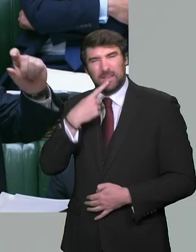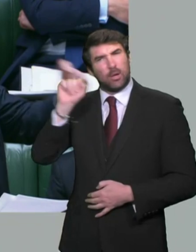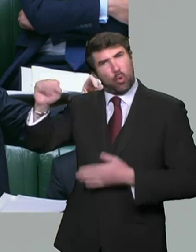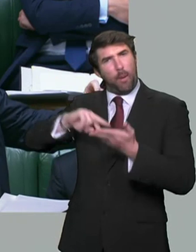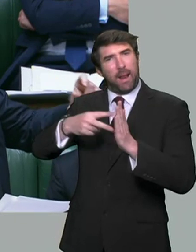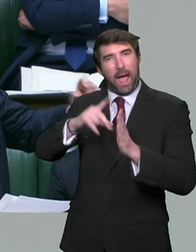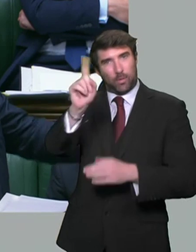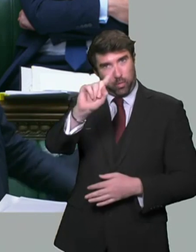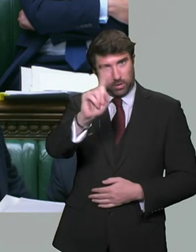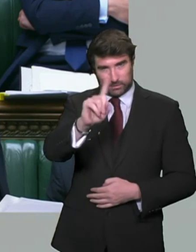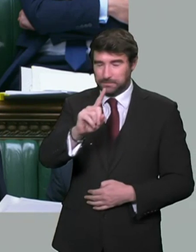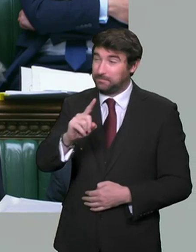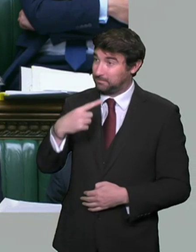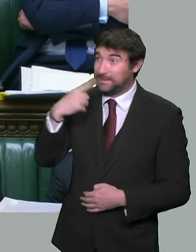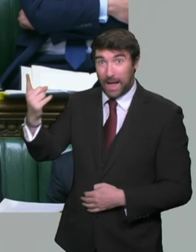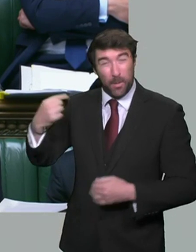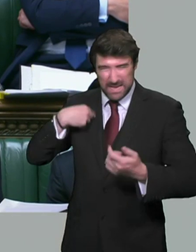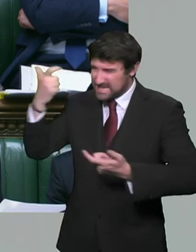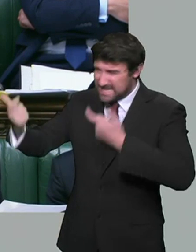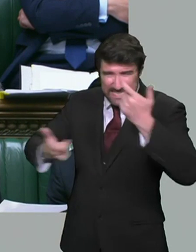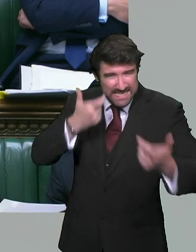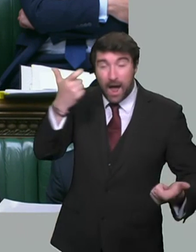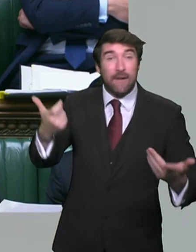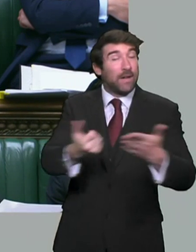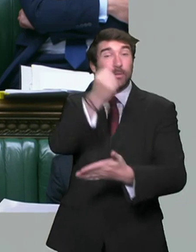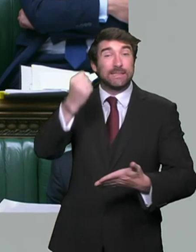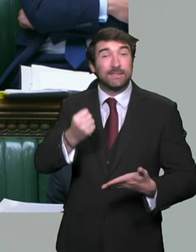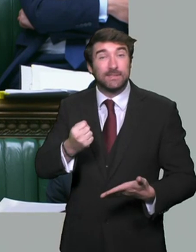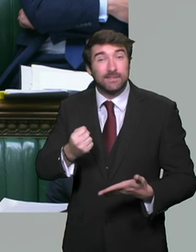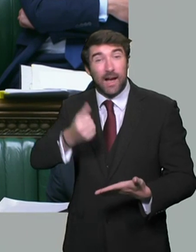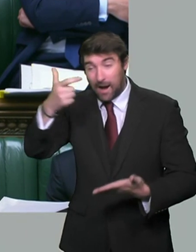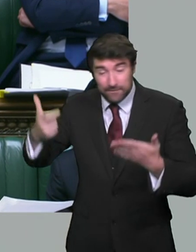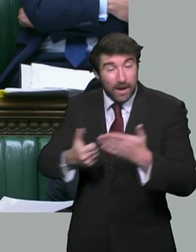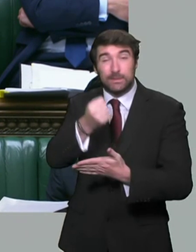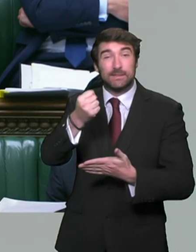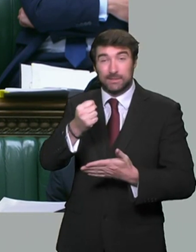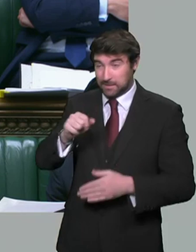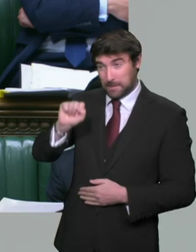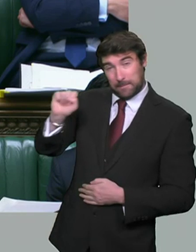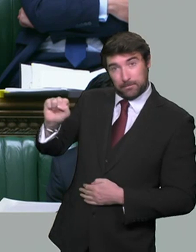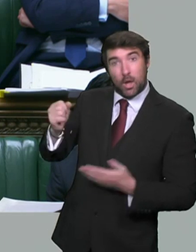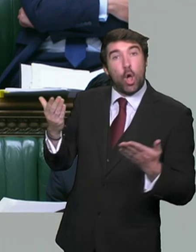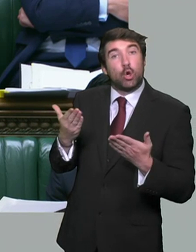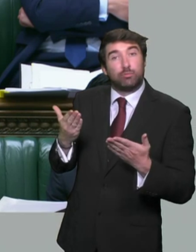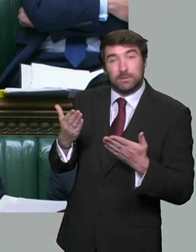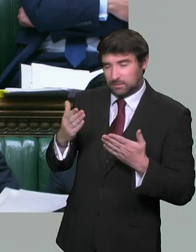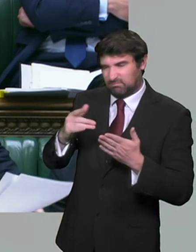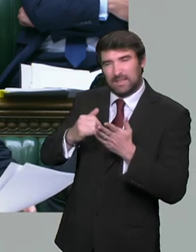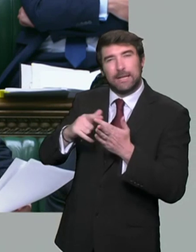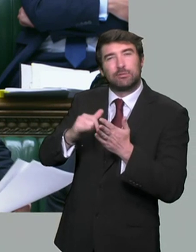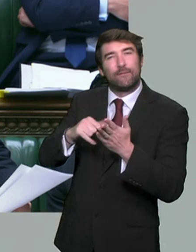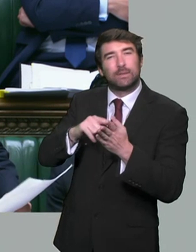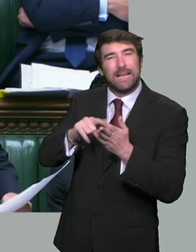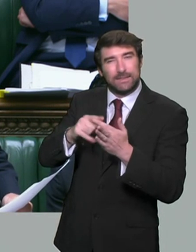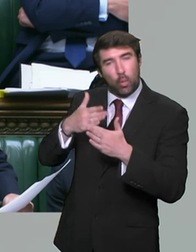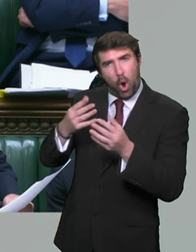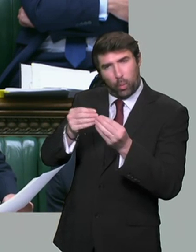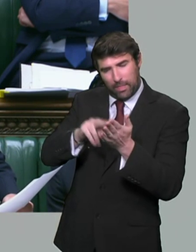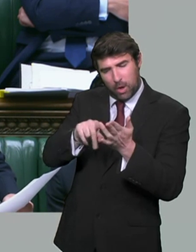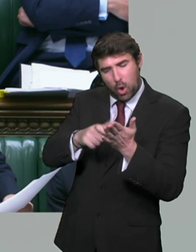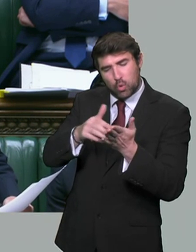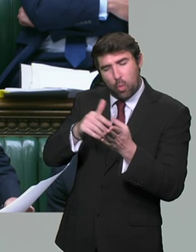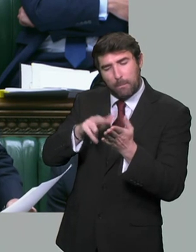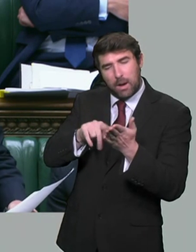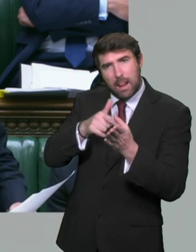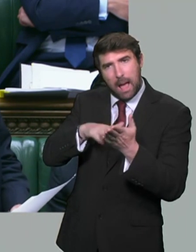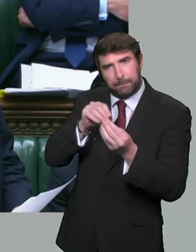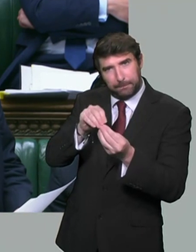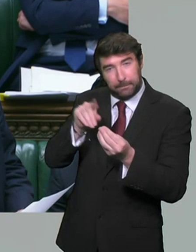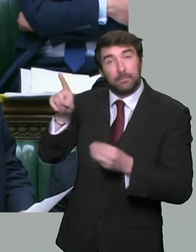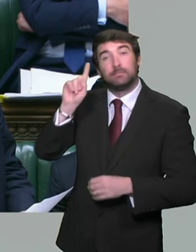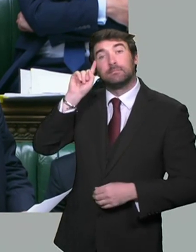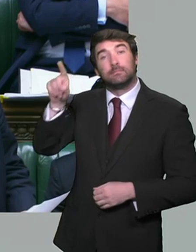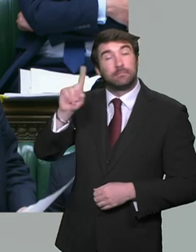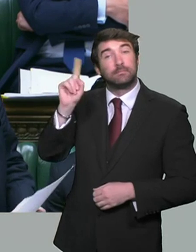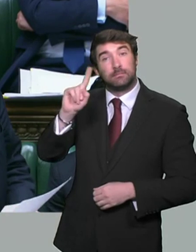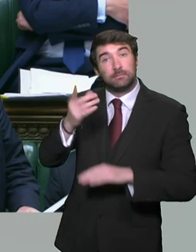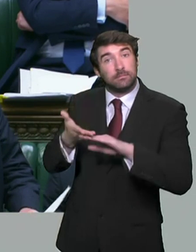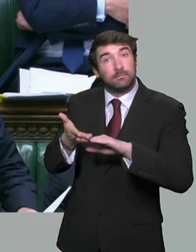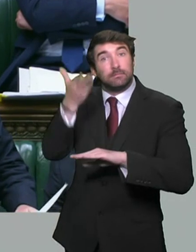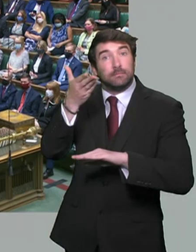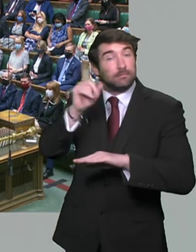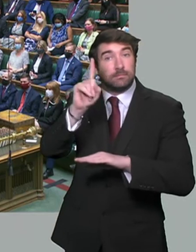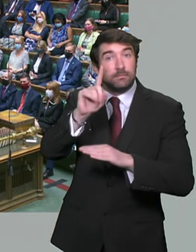and I have found it. In 2018, the current shadow Minister for Social Care, the honourable Member for Leicester West , joined forces with Nick Boles and Norman Lamb to promote a new dedicated health and social care tax based on national insurance.